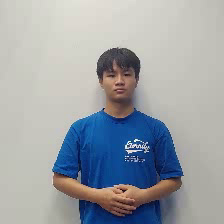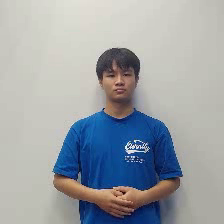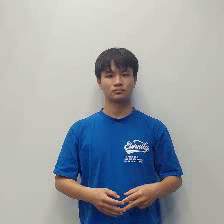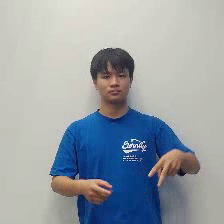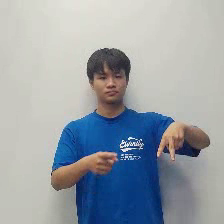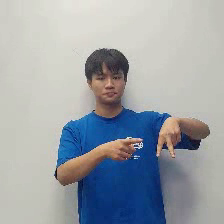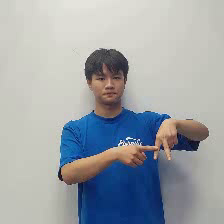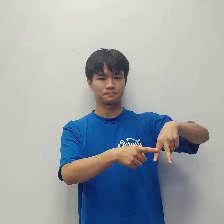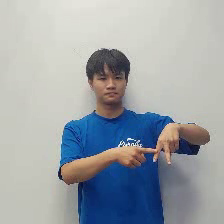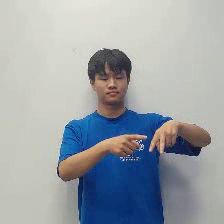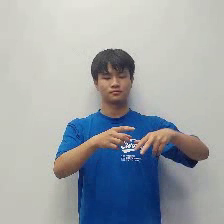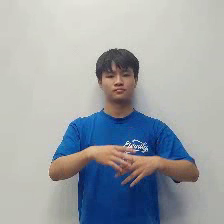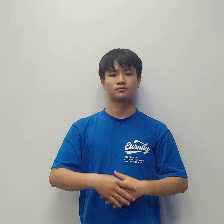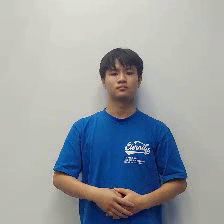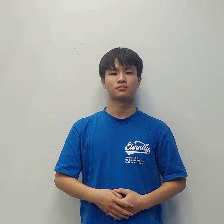Chân